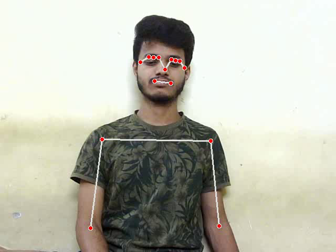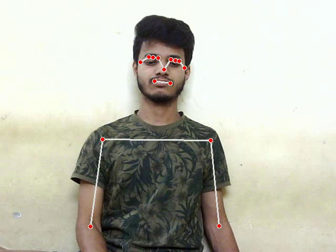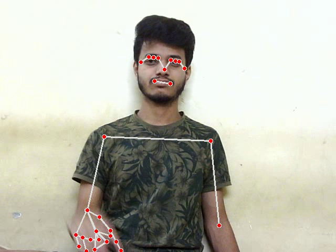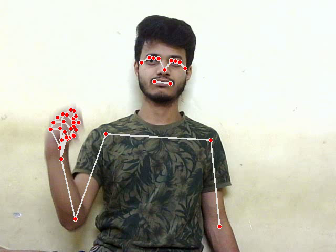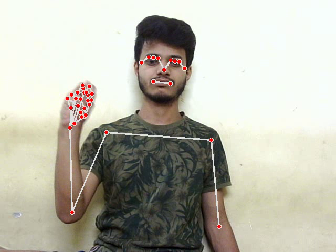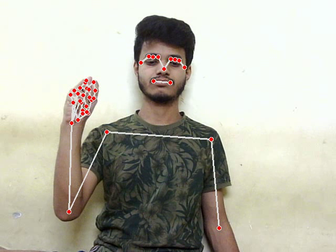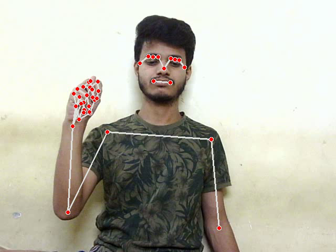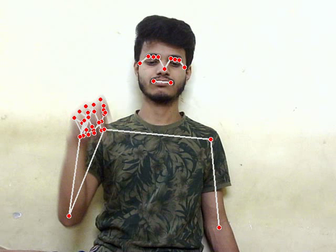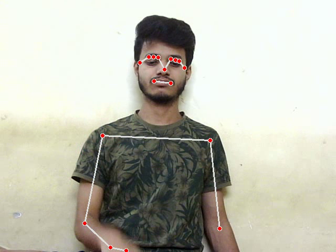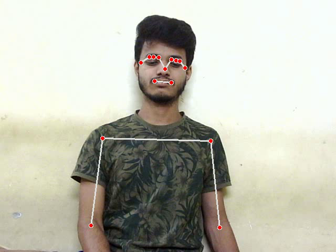bathroom